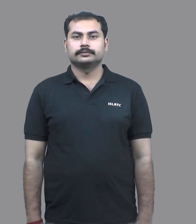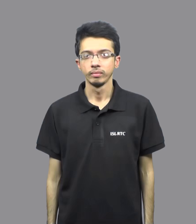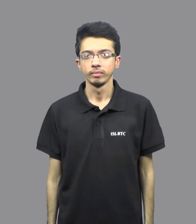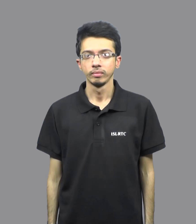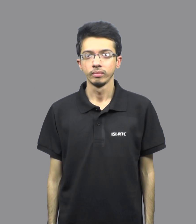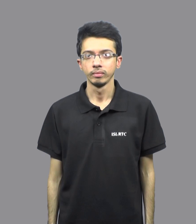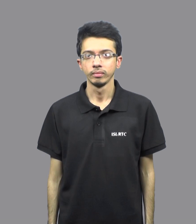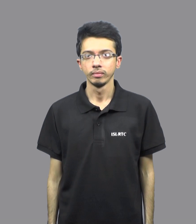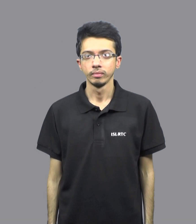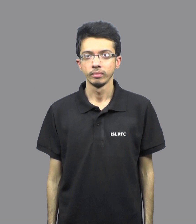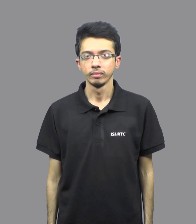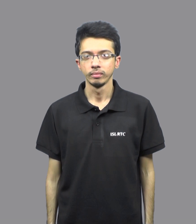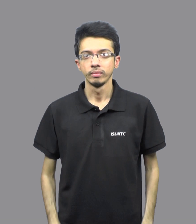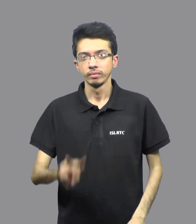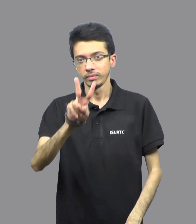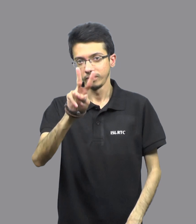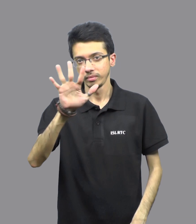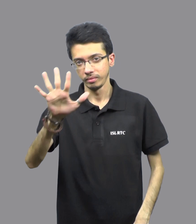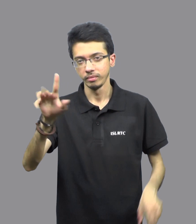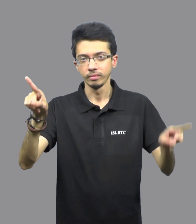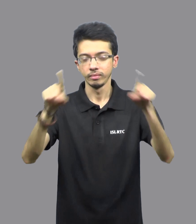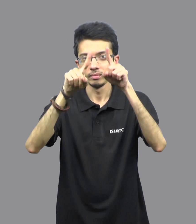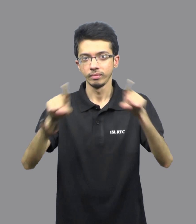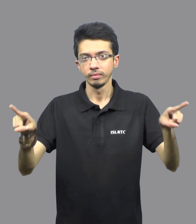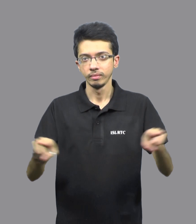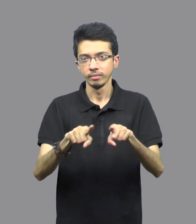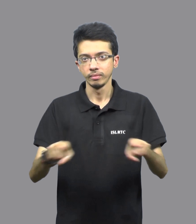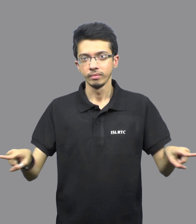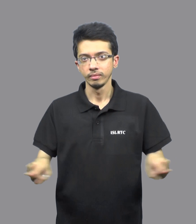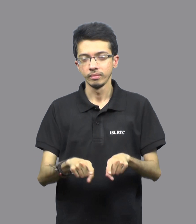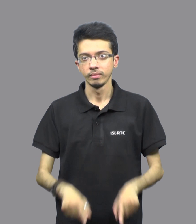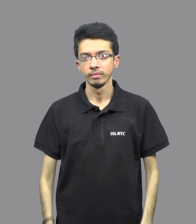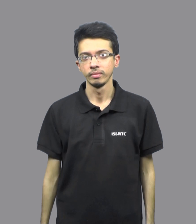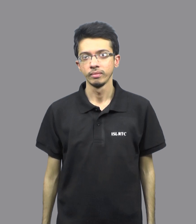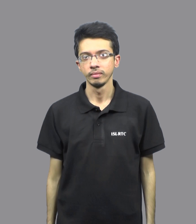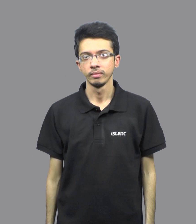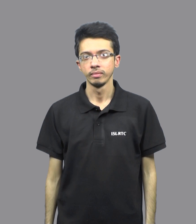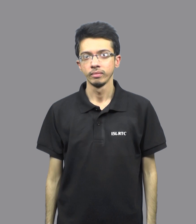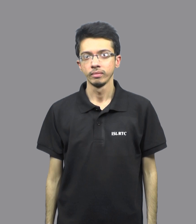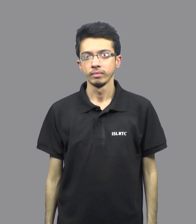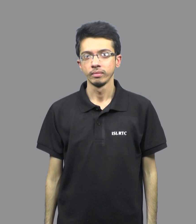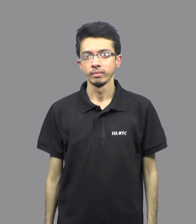Christmas